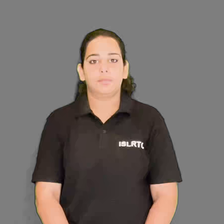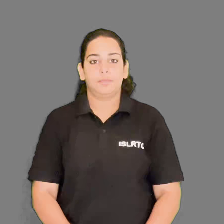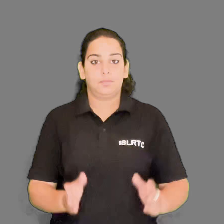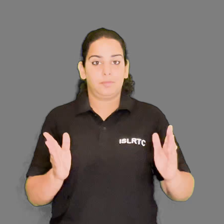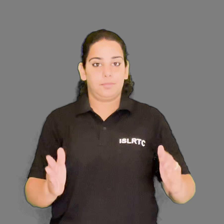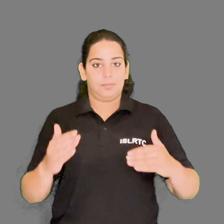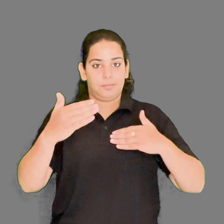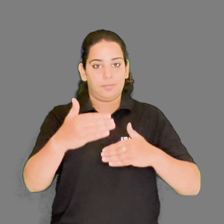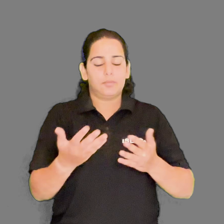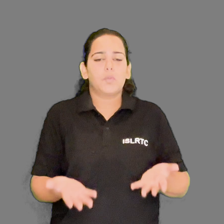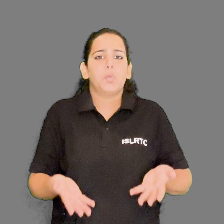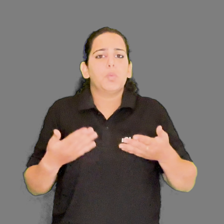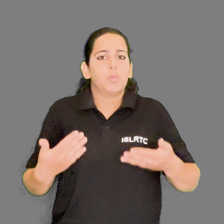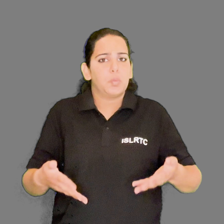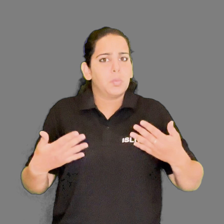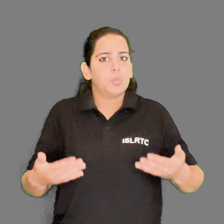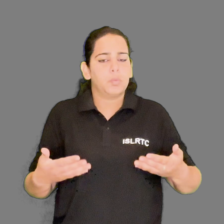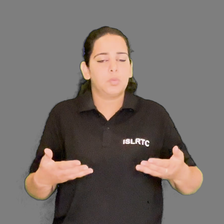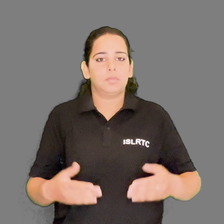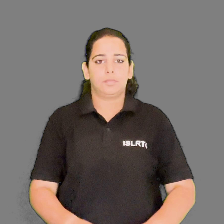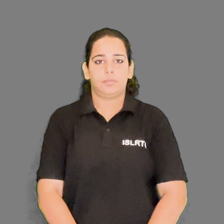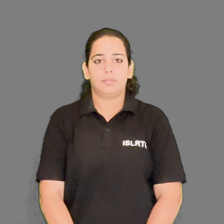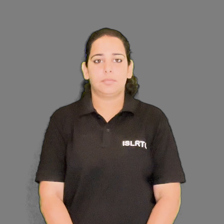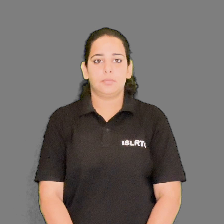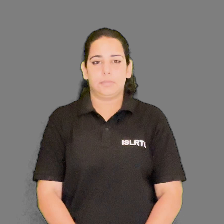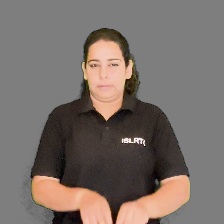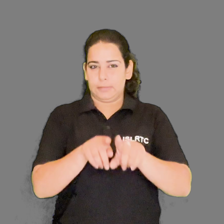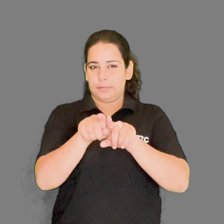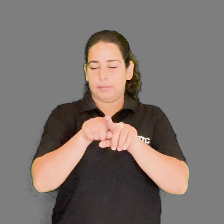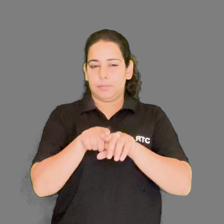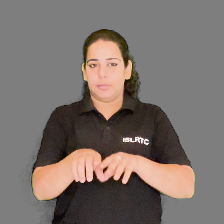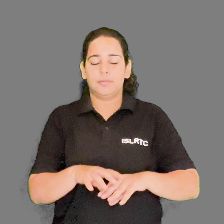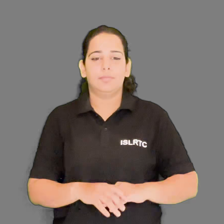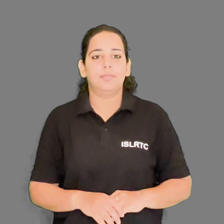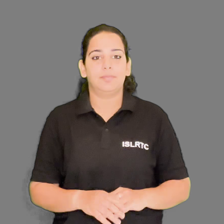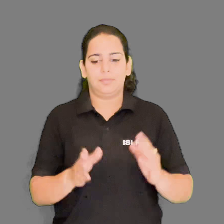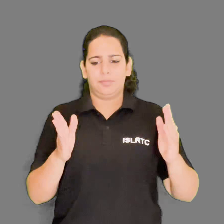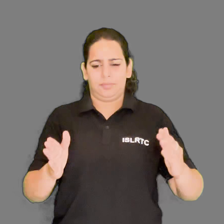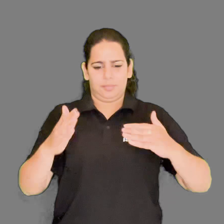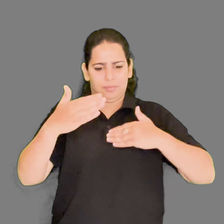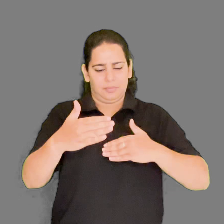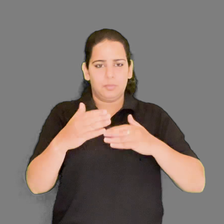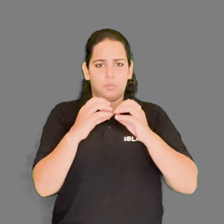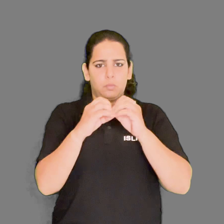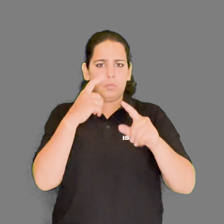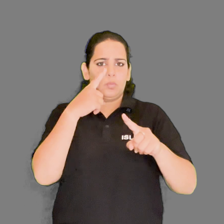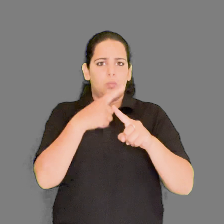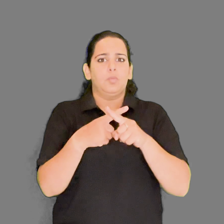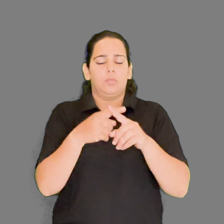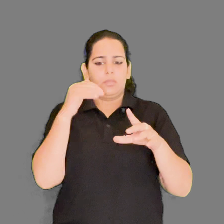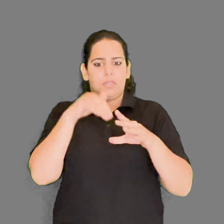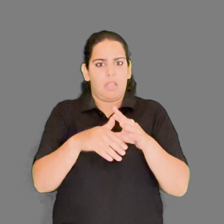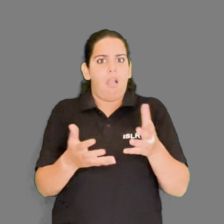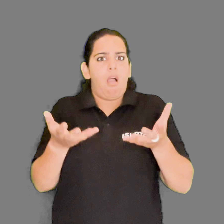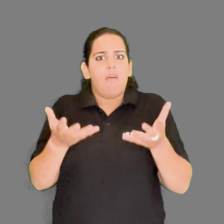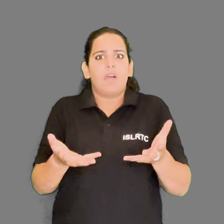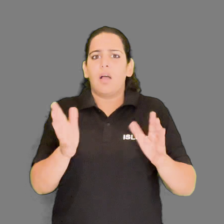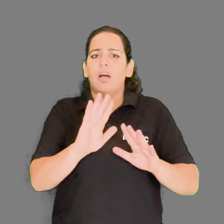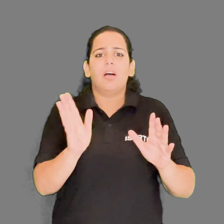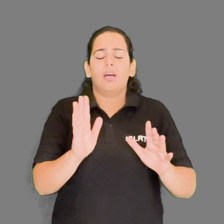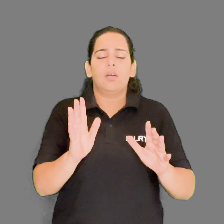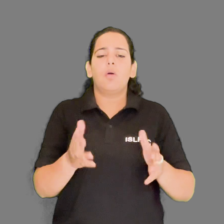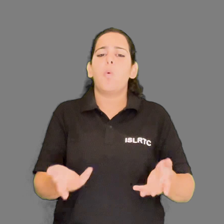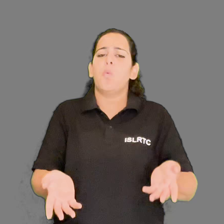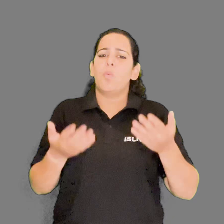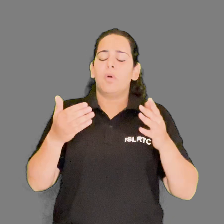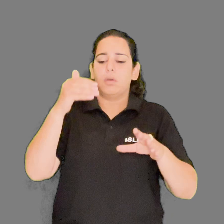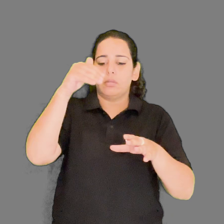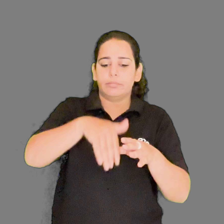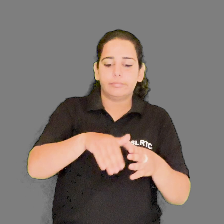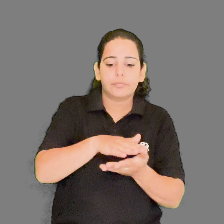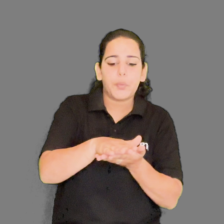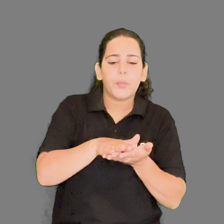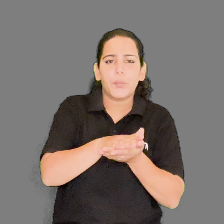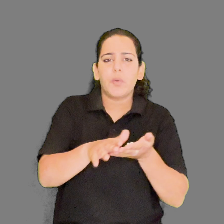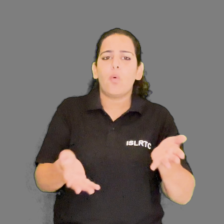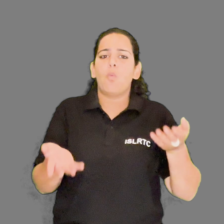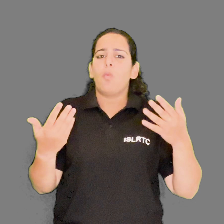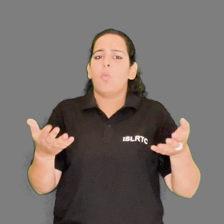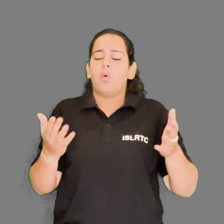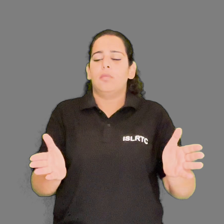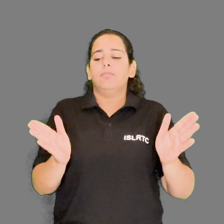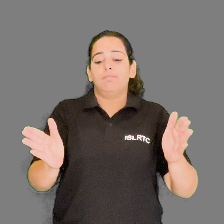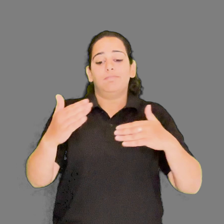Dunnage Loose wood, matting, or similar material used to keep a cargo in position in a ship's hold